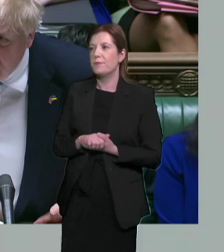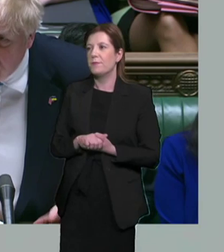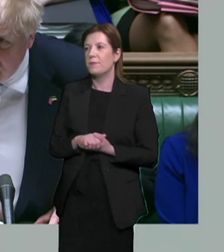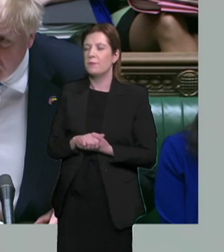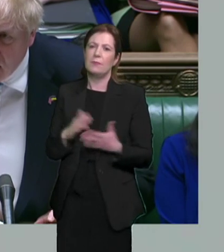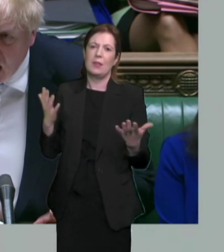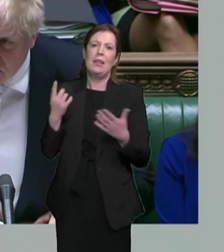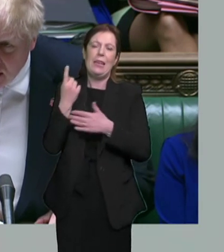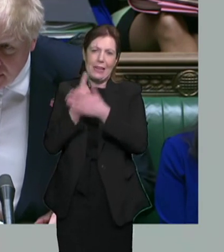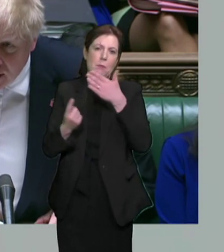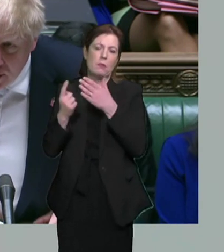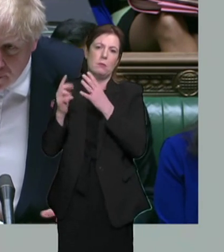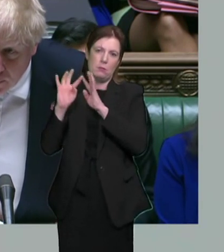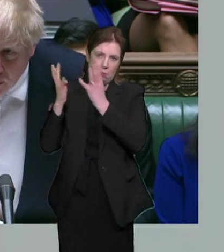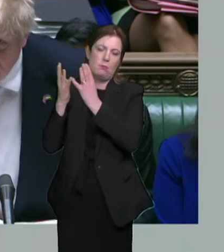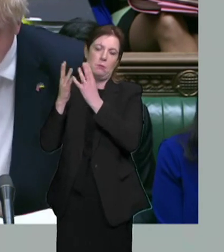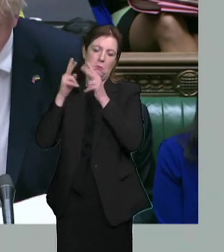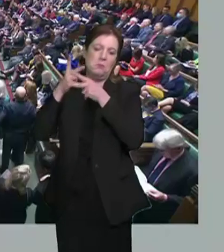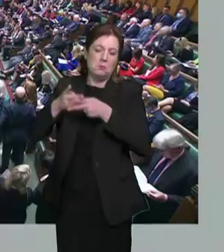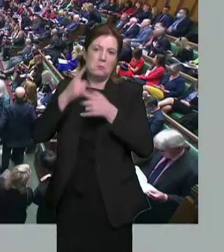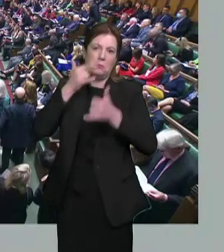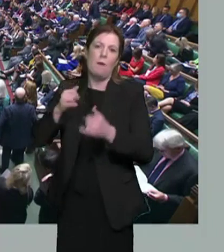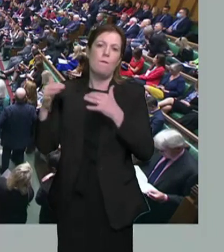who has just conducted a review on the matter, that we should indeed have an independent regulator for football.